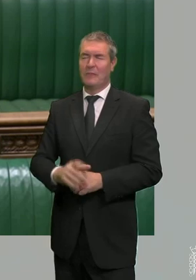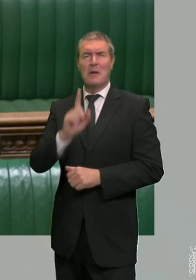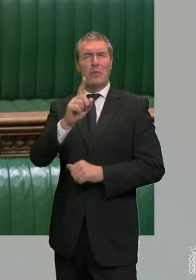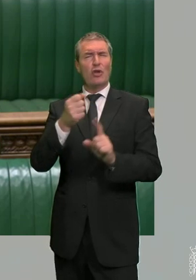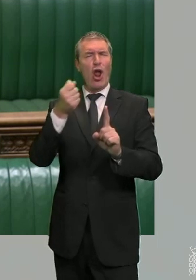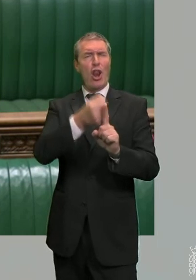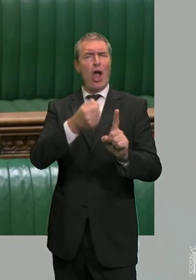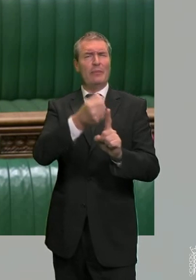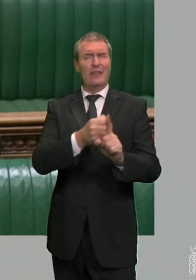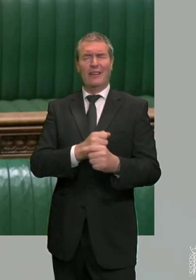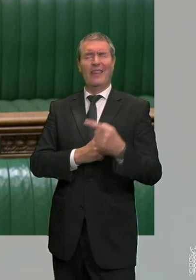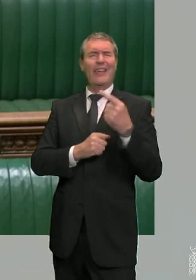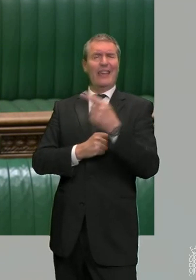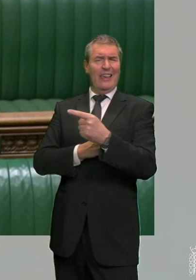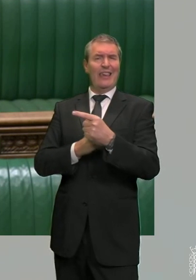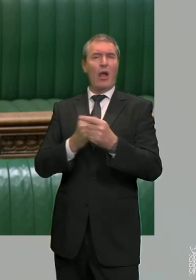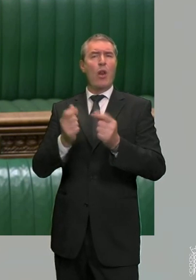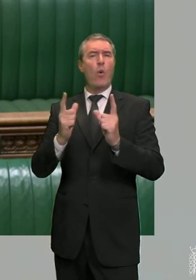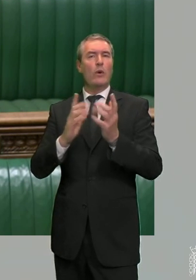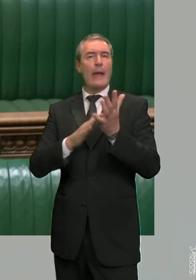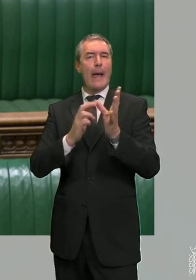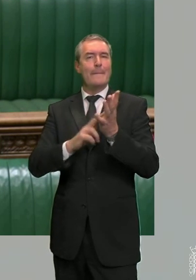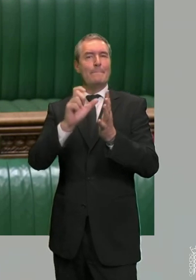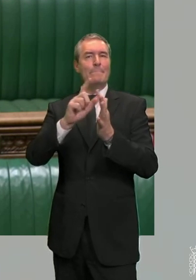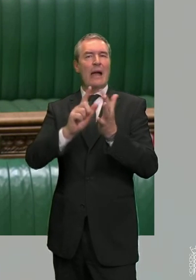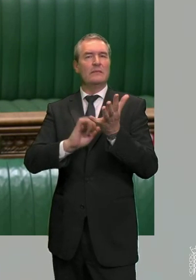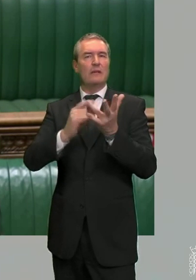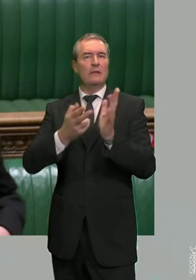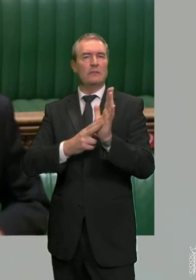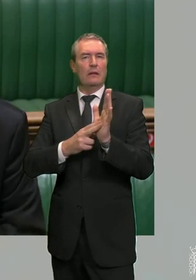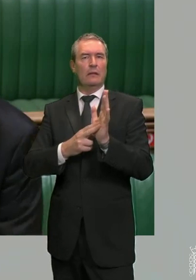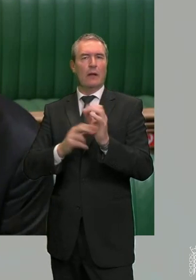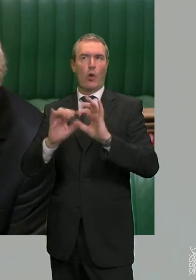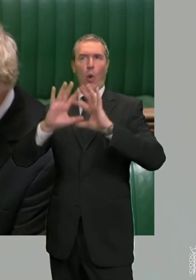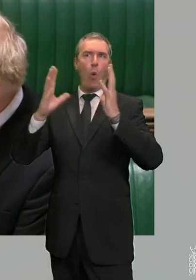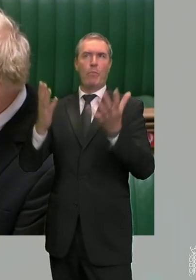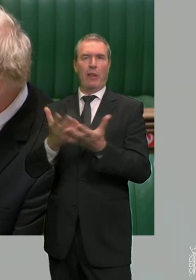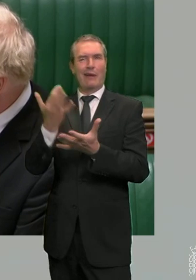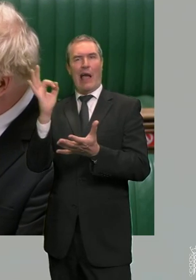He is being advised by Lord Mandelson of Global Counsel.